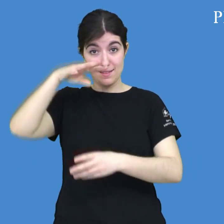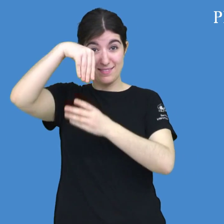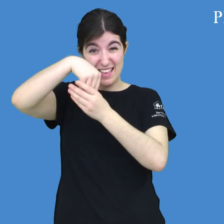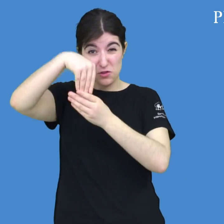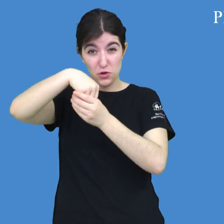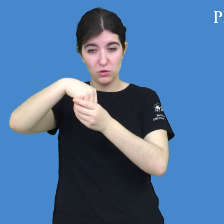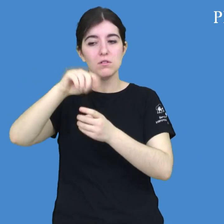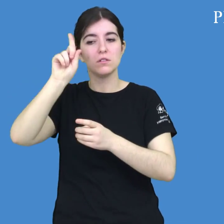dentro